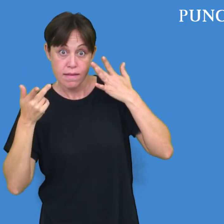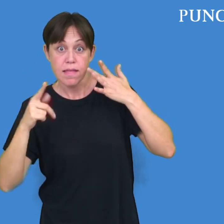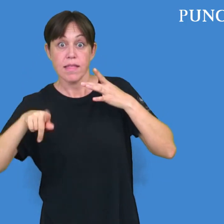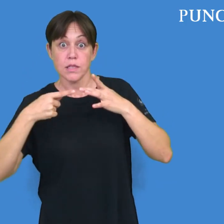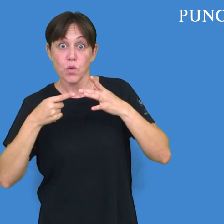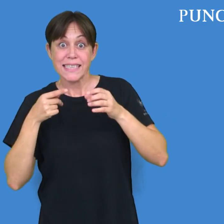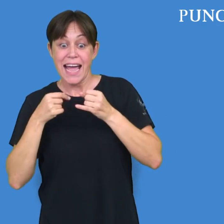despues